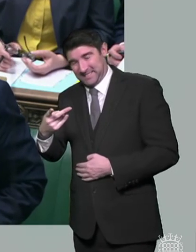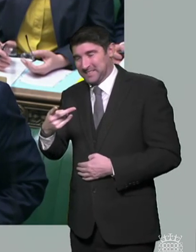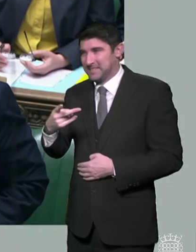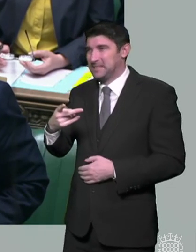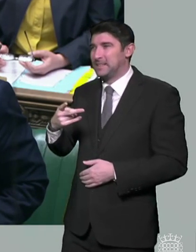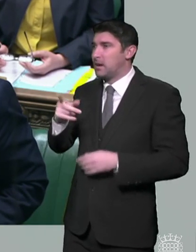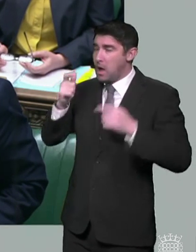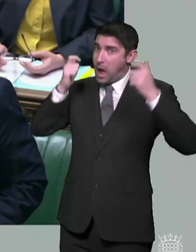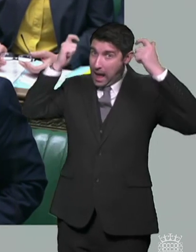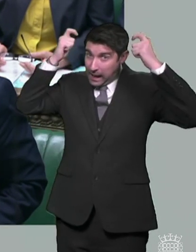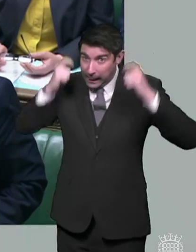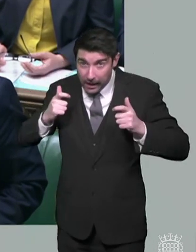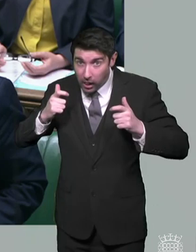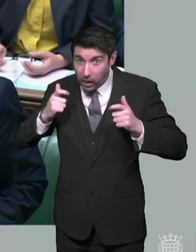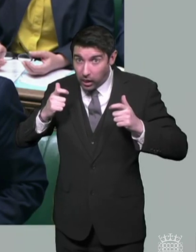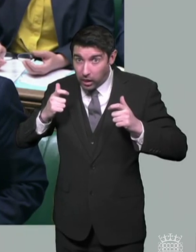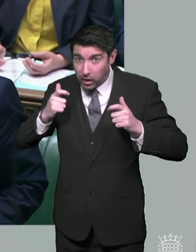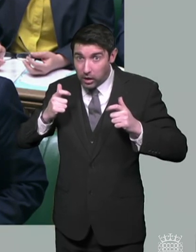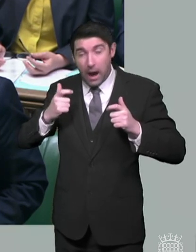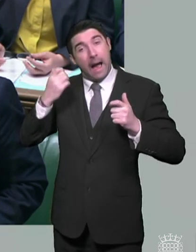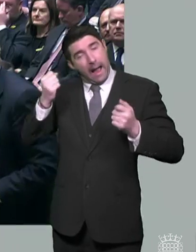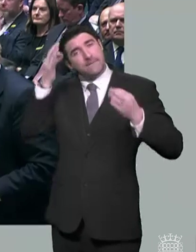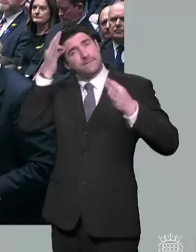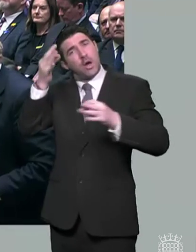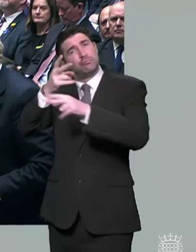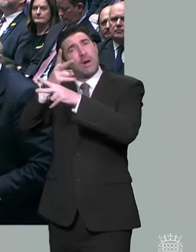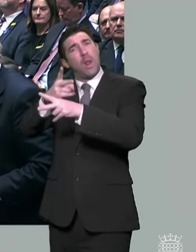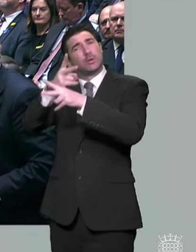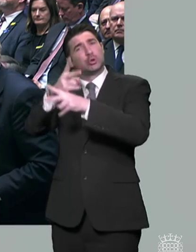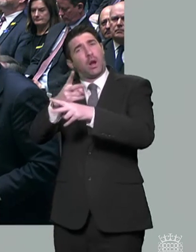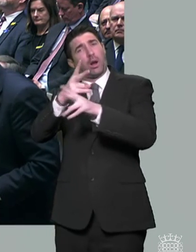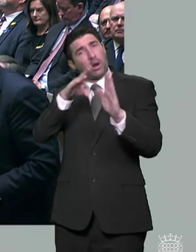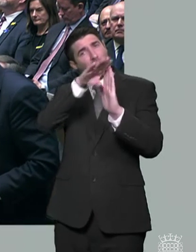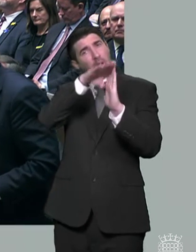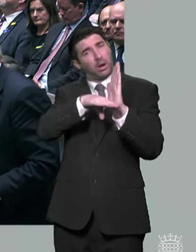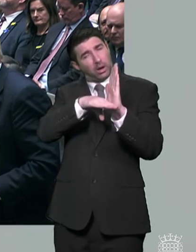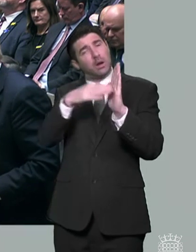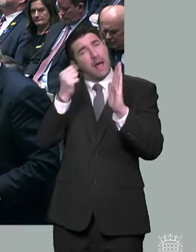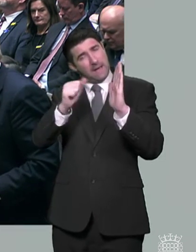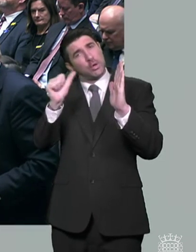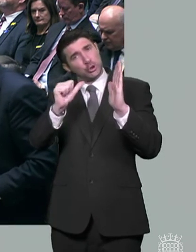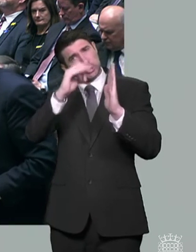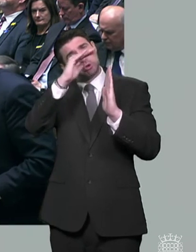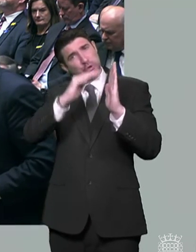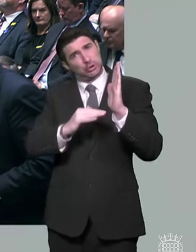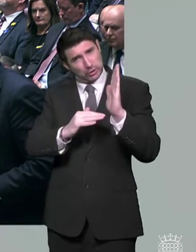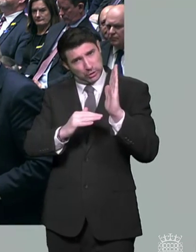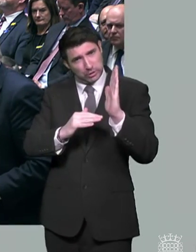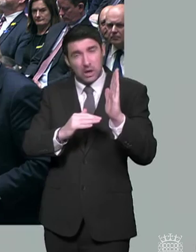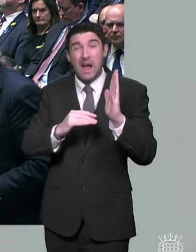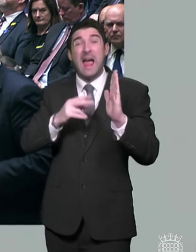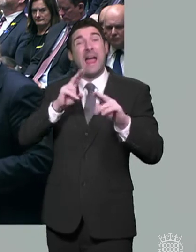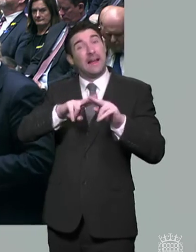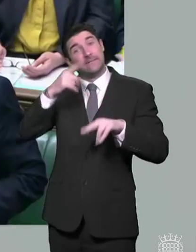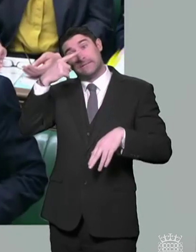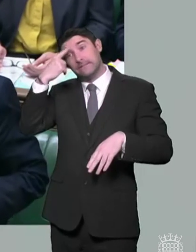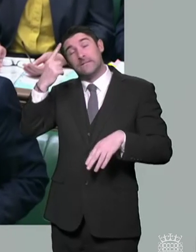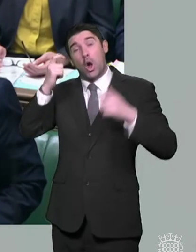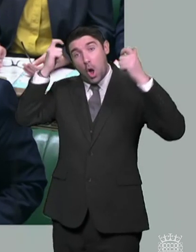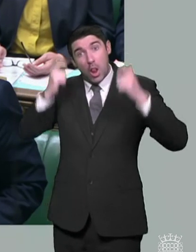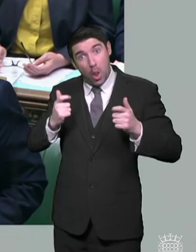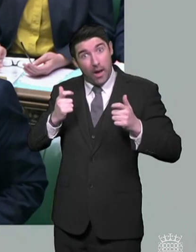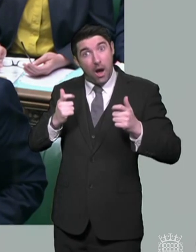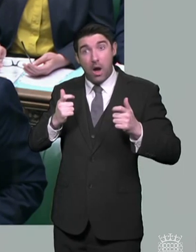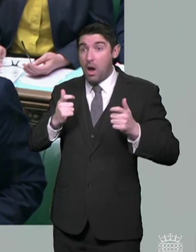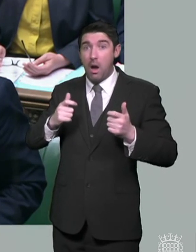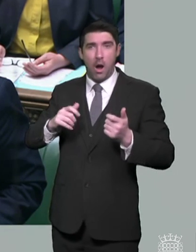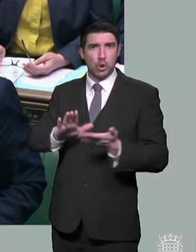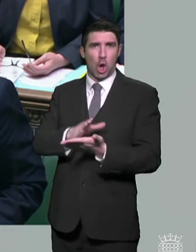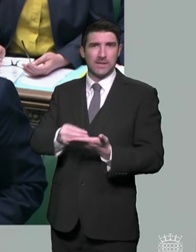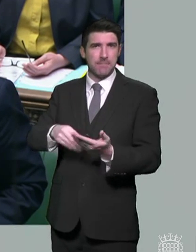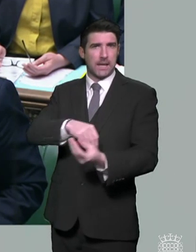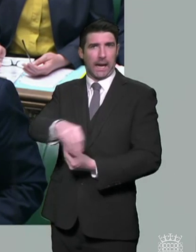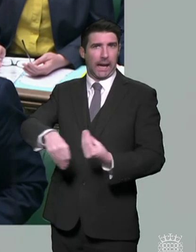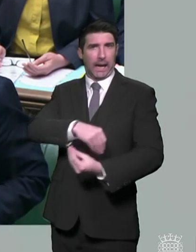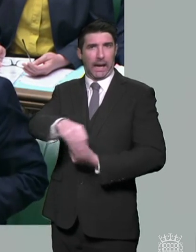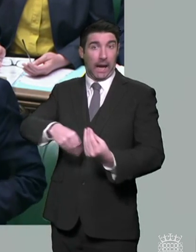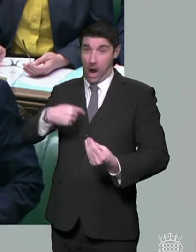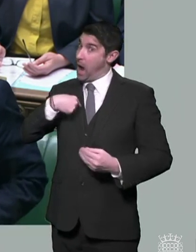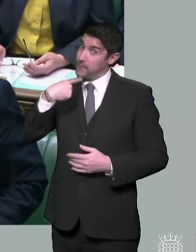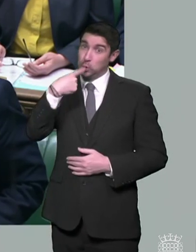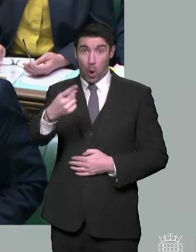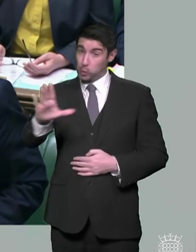The legal profession and everybody involved in assisting those who wish to hide money in London and in assisting corrupt oligarchs have been set on notice that their actions are under scrutiny.